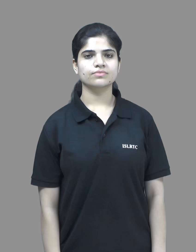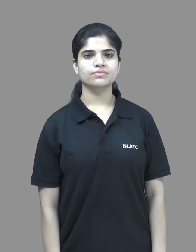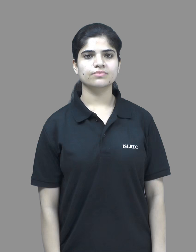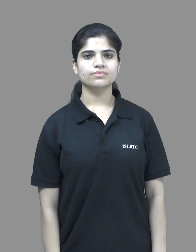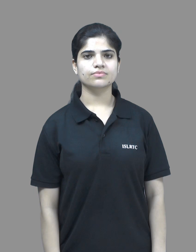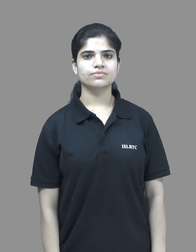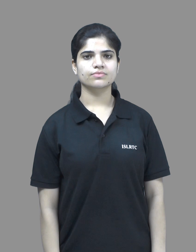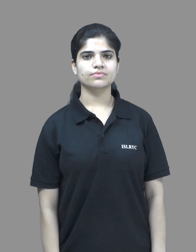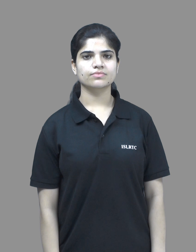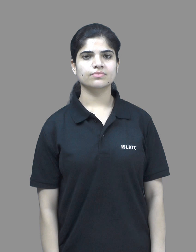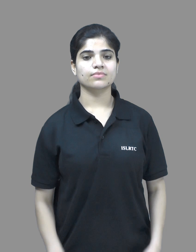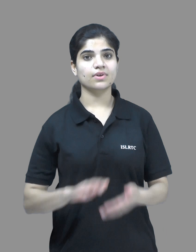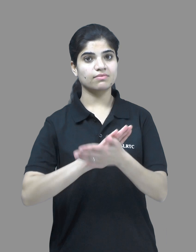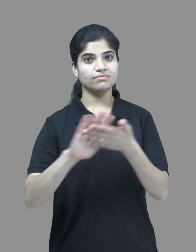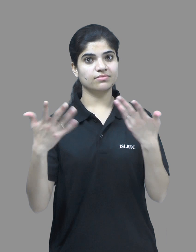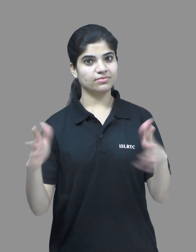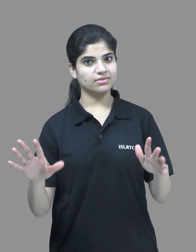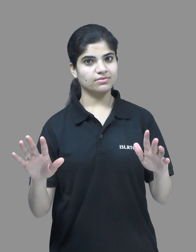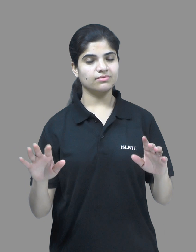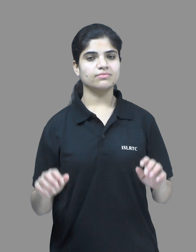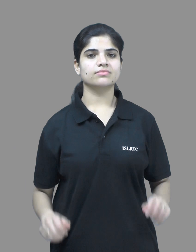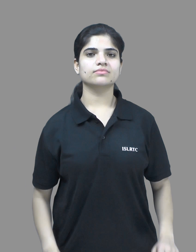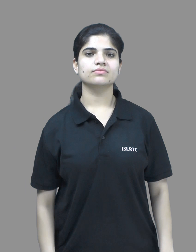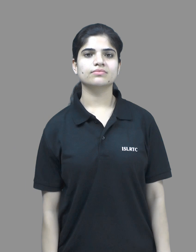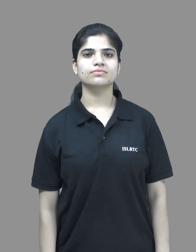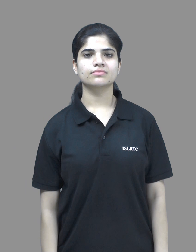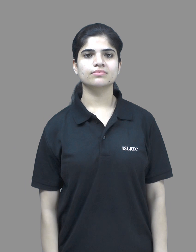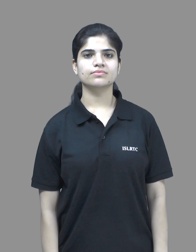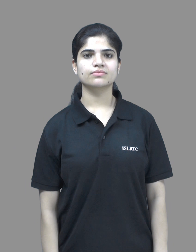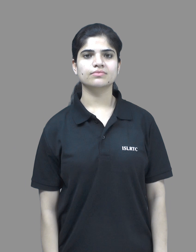Over